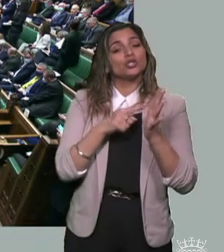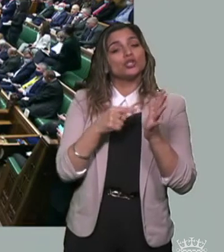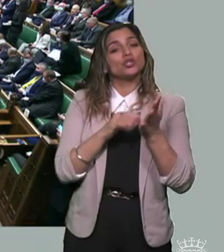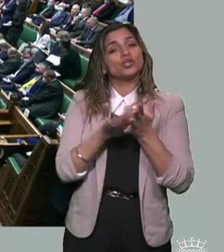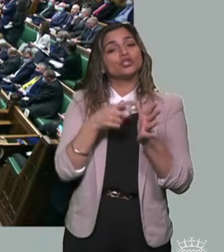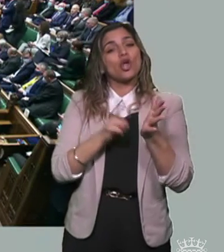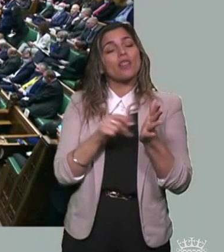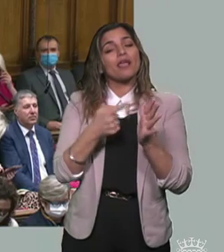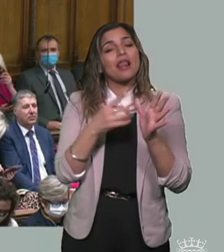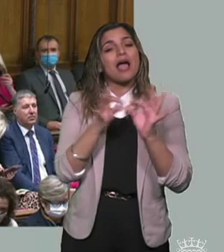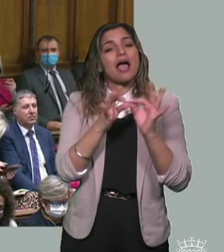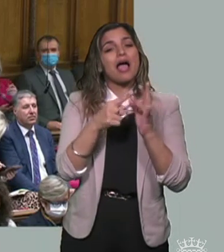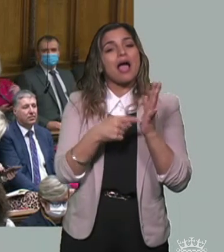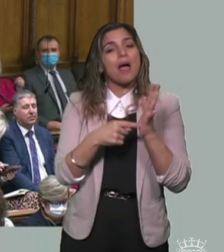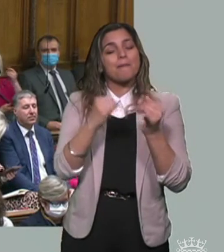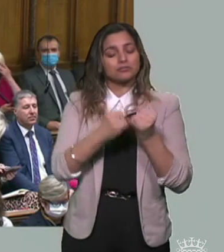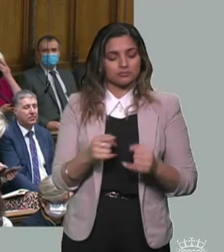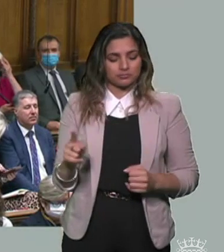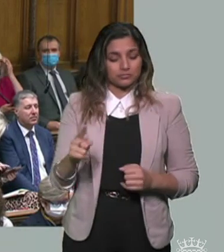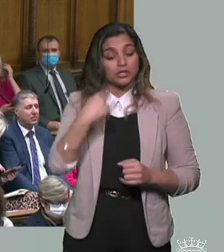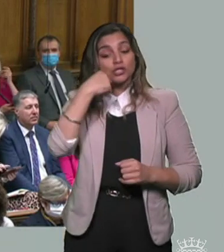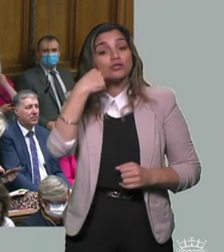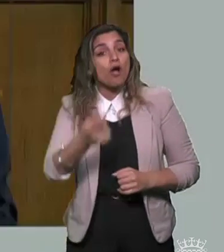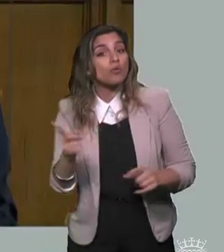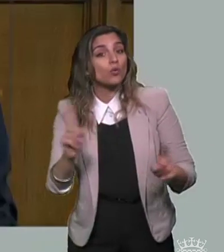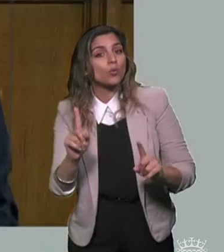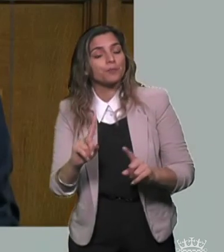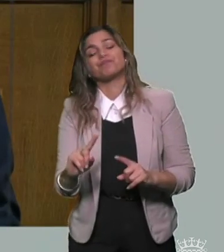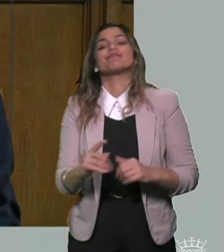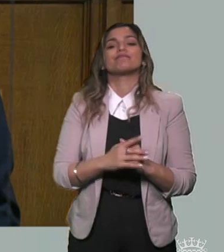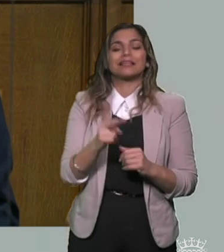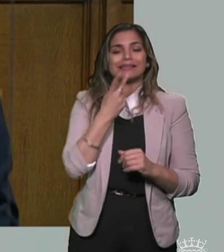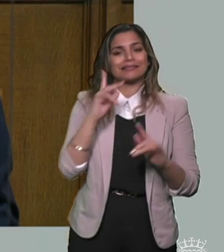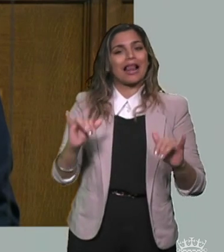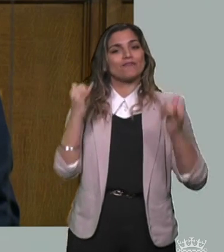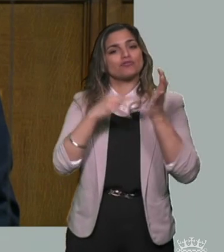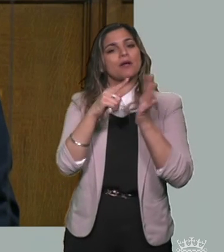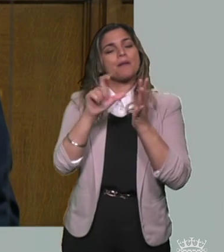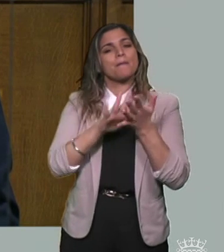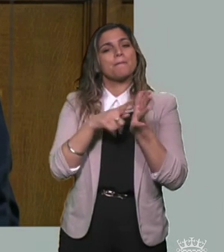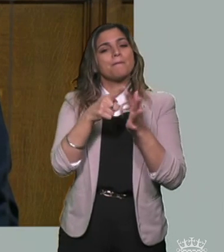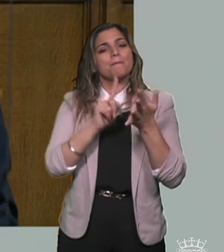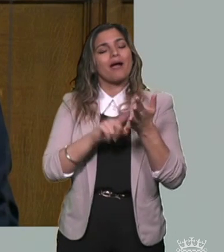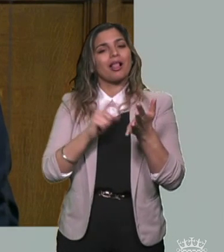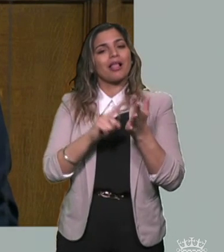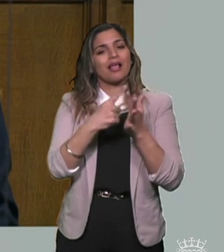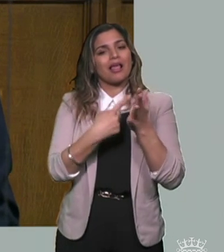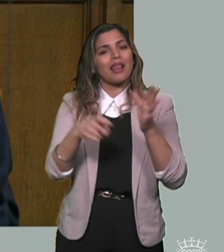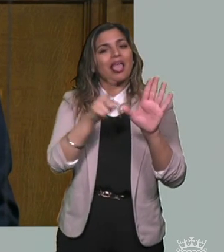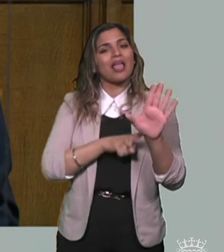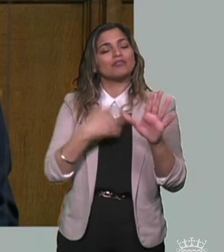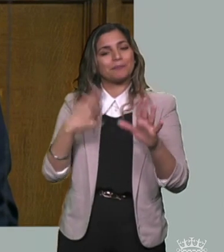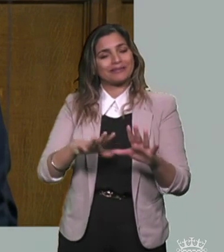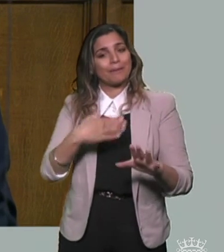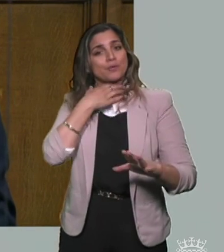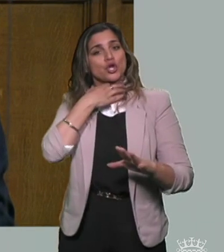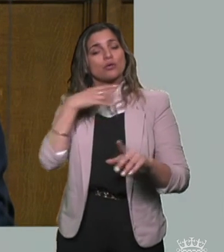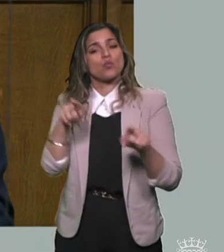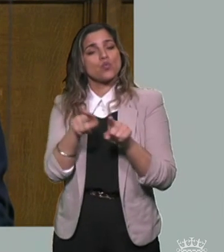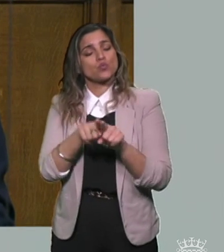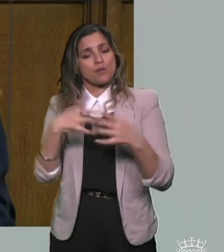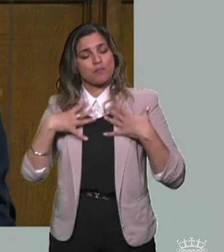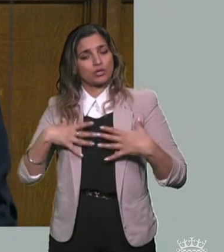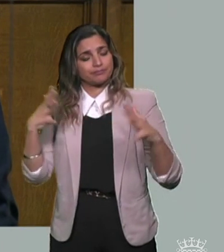4. Tomorrow is the second anniversary of the murder of my constituent Mike O’Leary, whose body was desecrated in an attempt to cover up the crime.